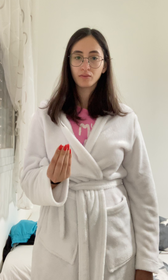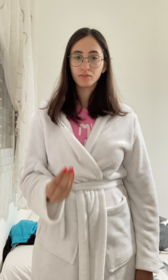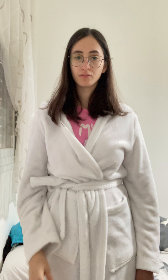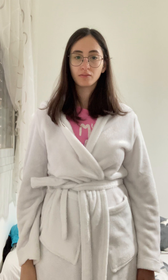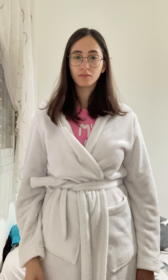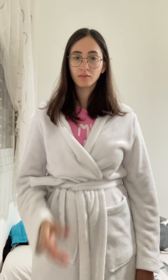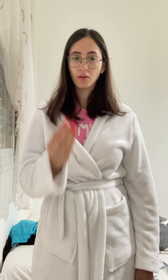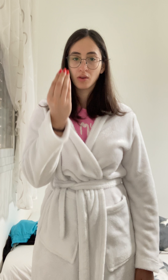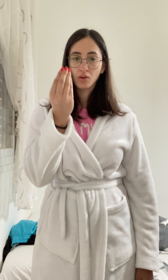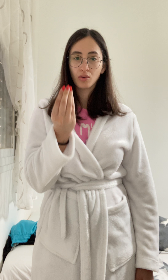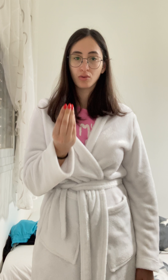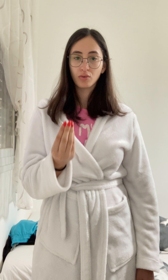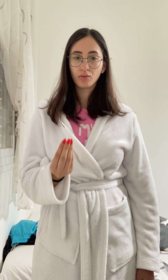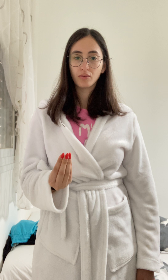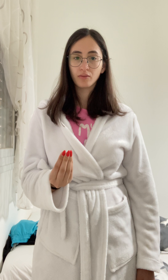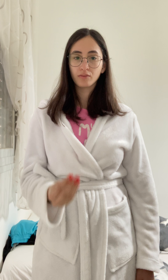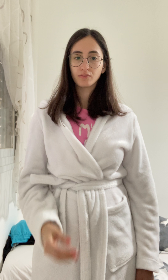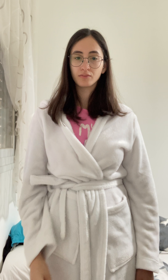טוב